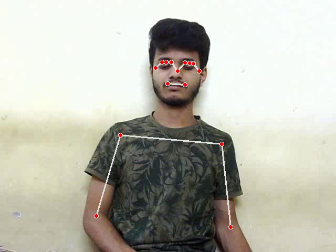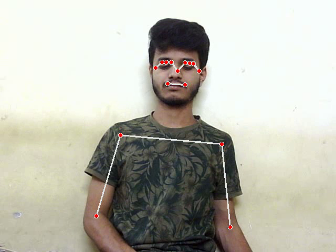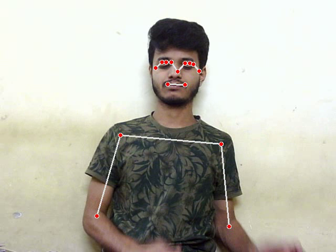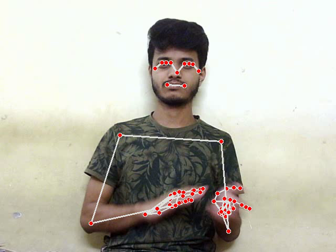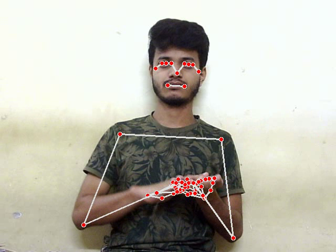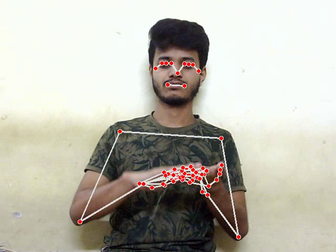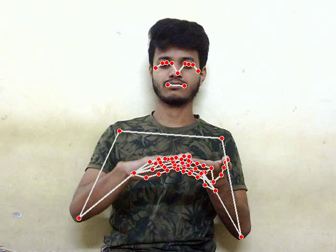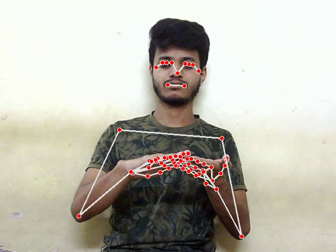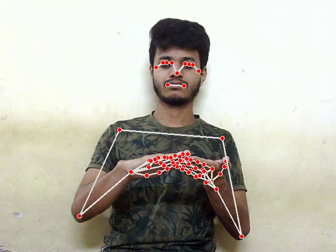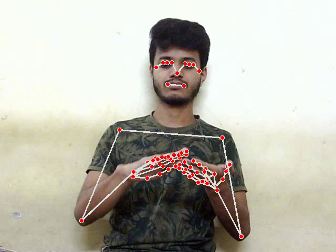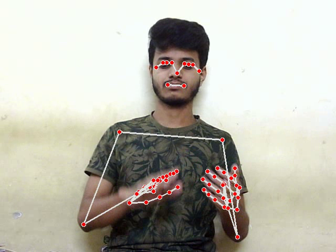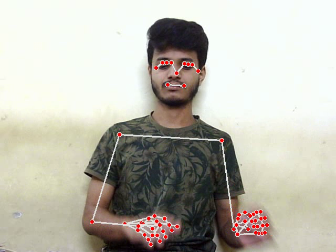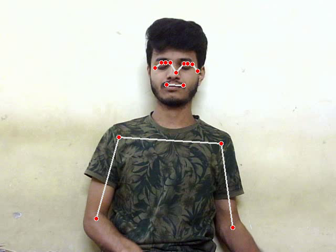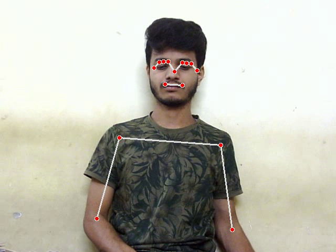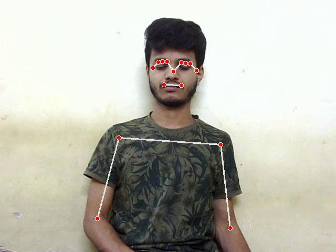nice